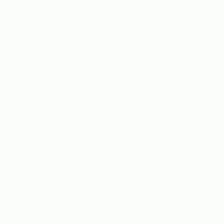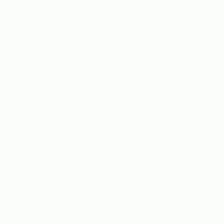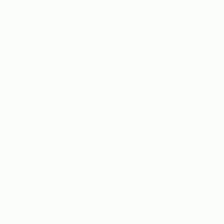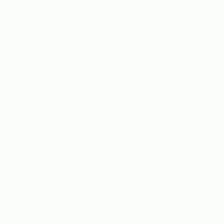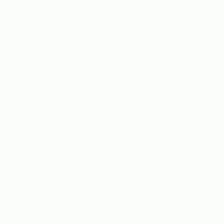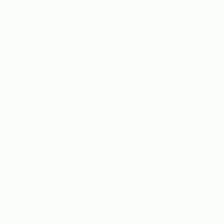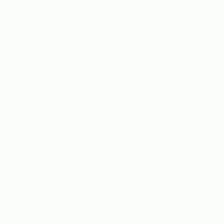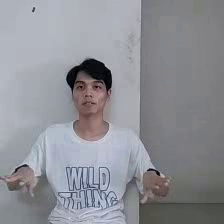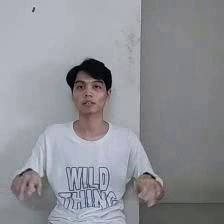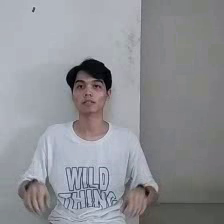Thất lạc